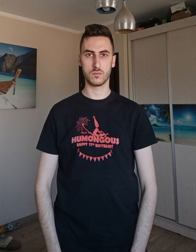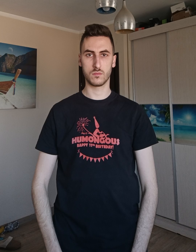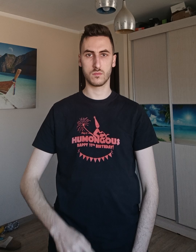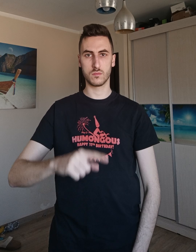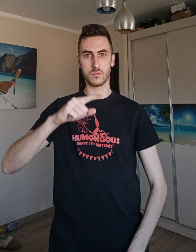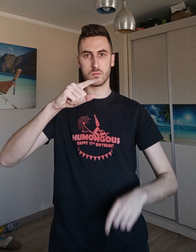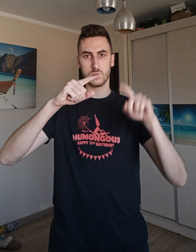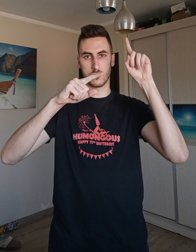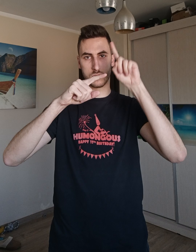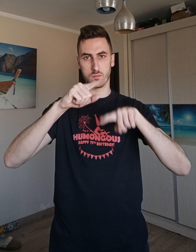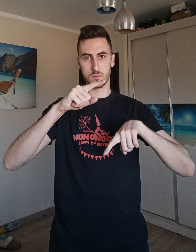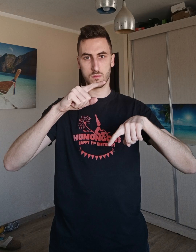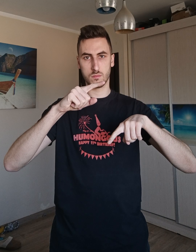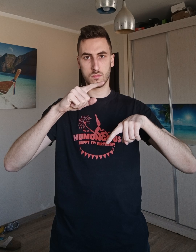טעות